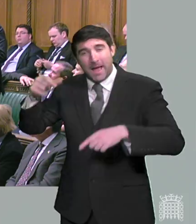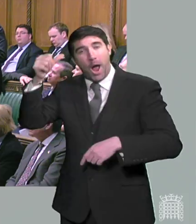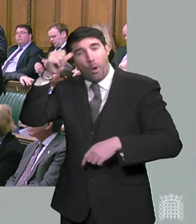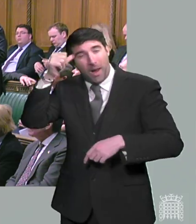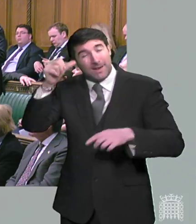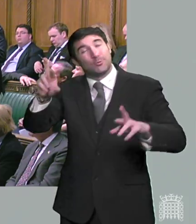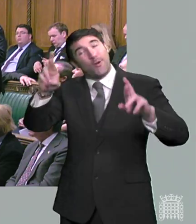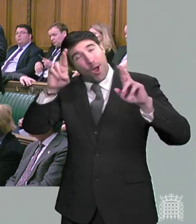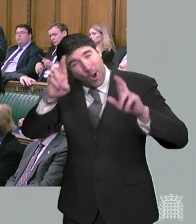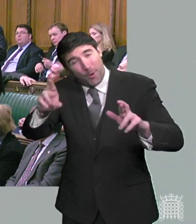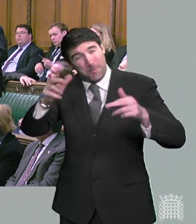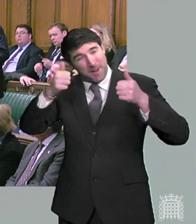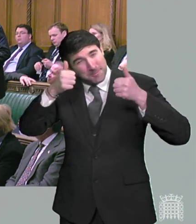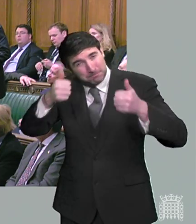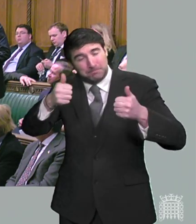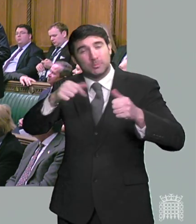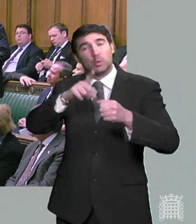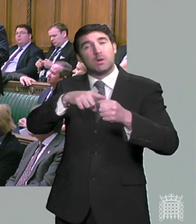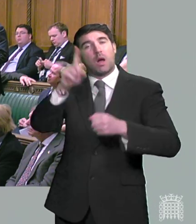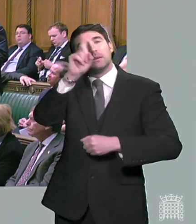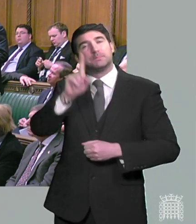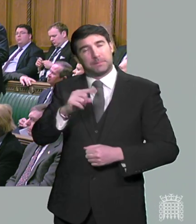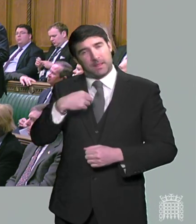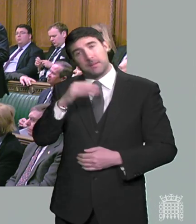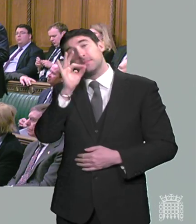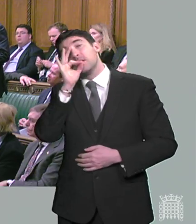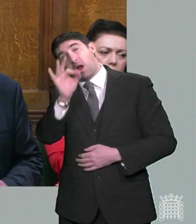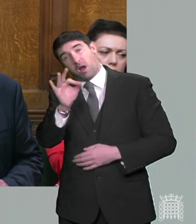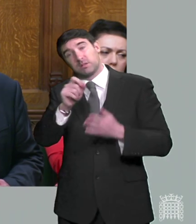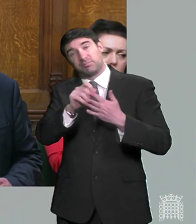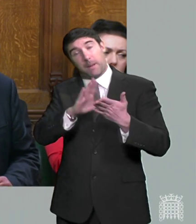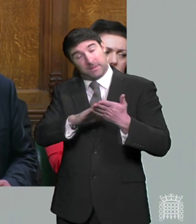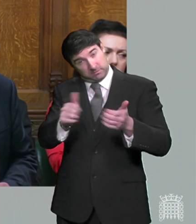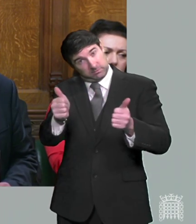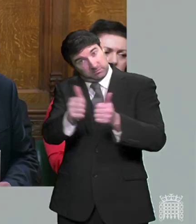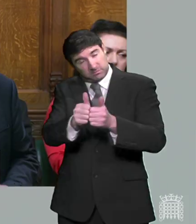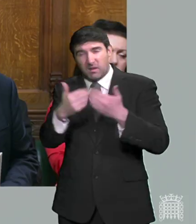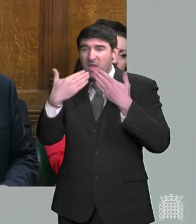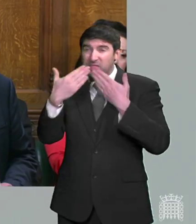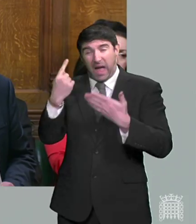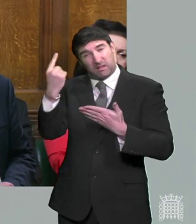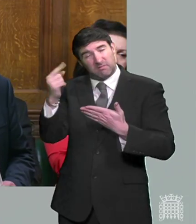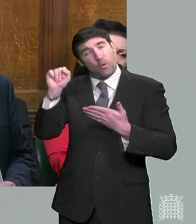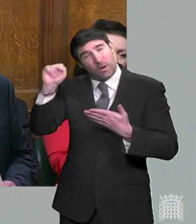Will my right honourable Friend join me in thanking Zigi for his life and for his message?